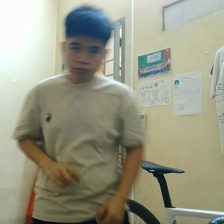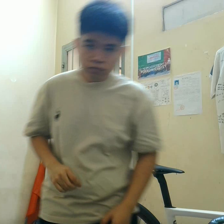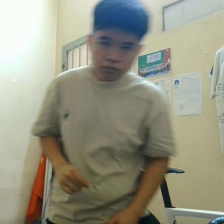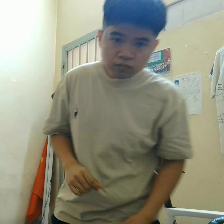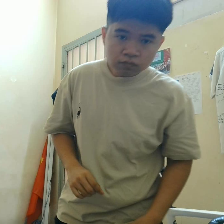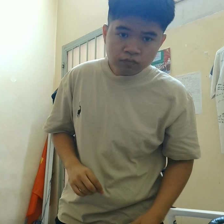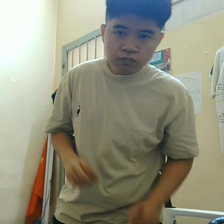khong quan tam